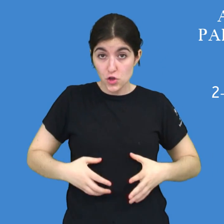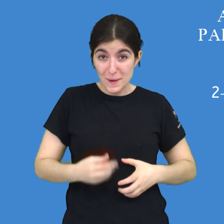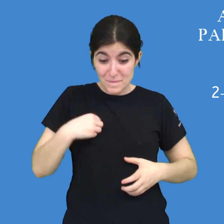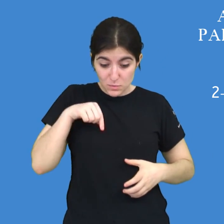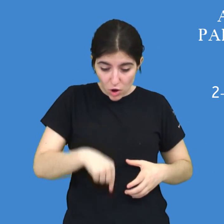reducir